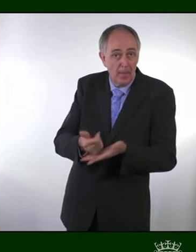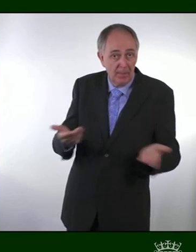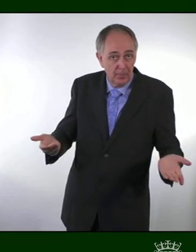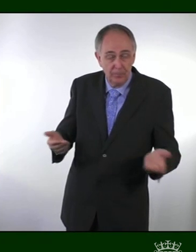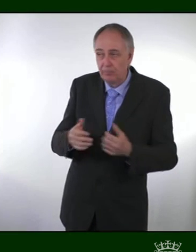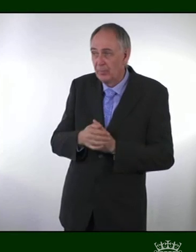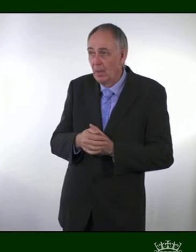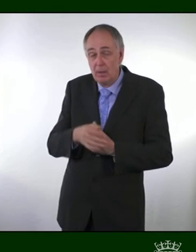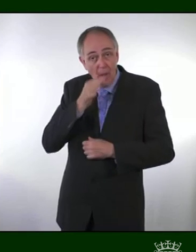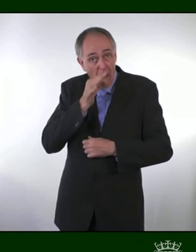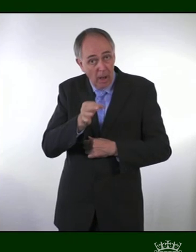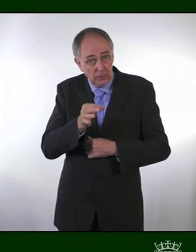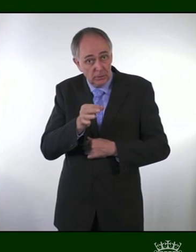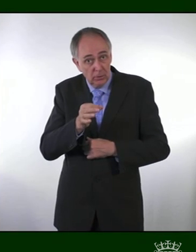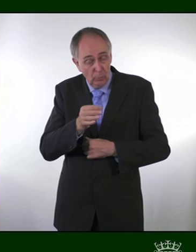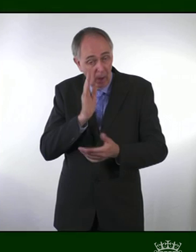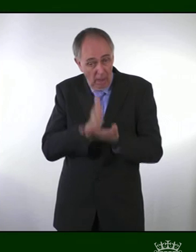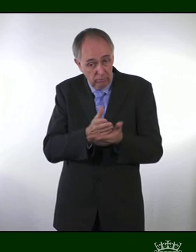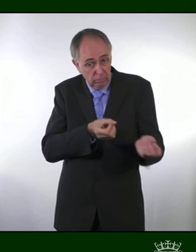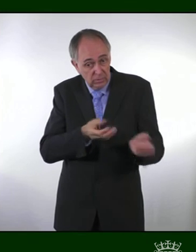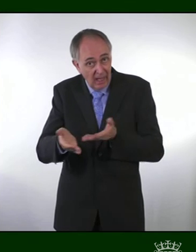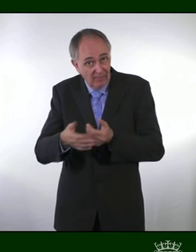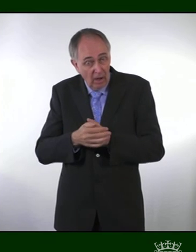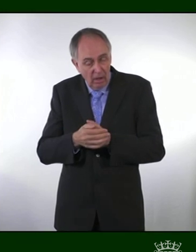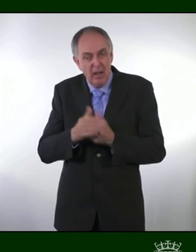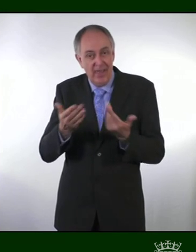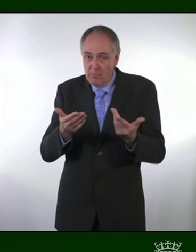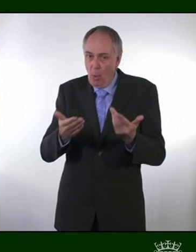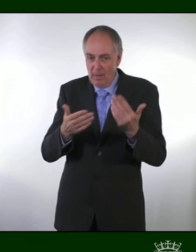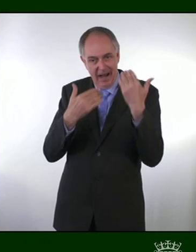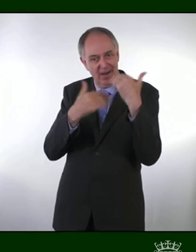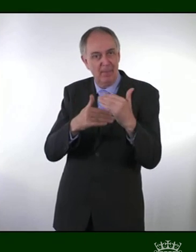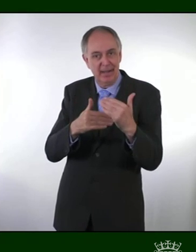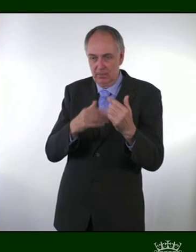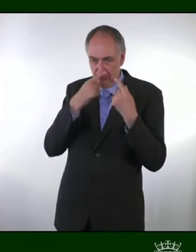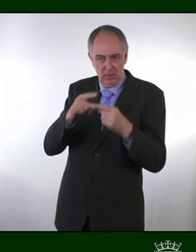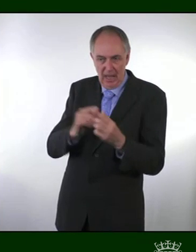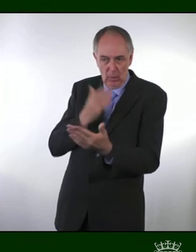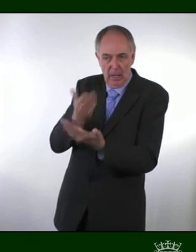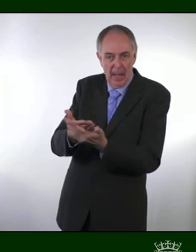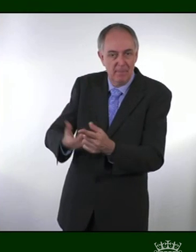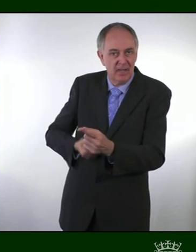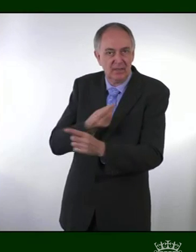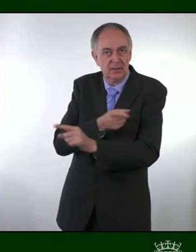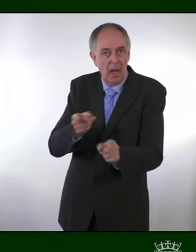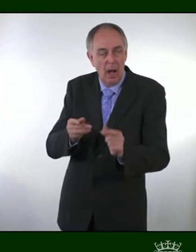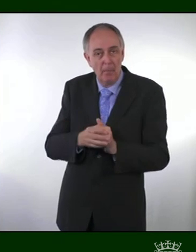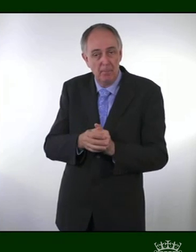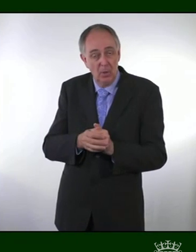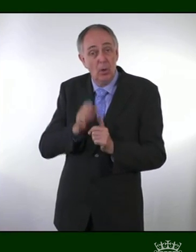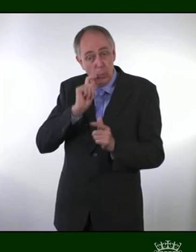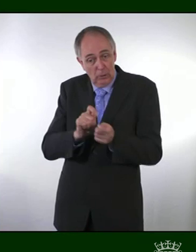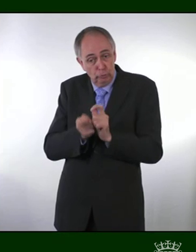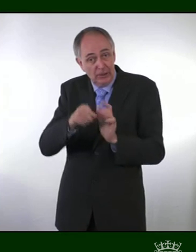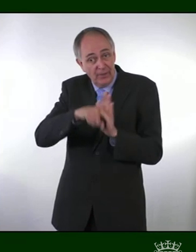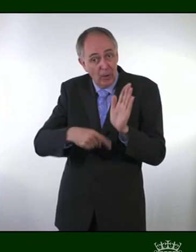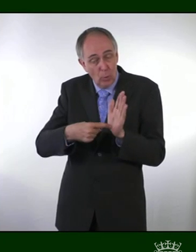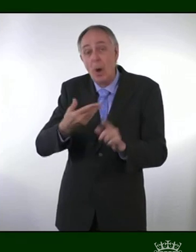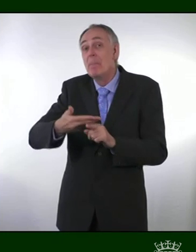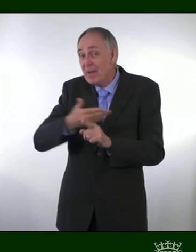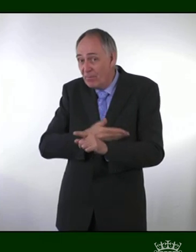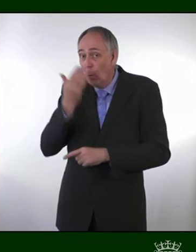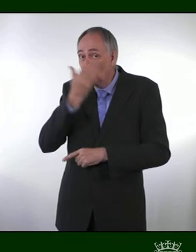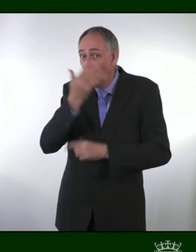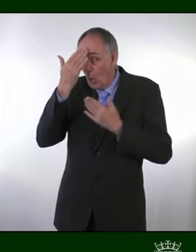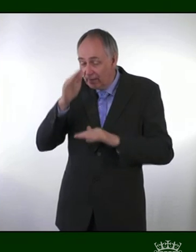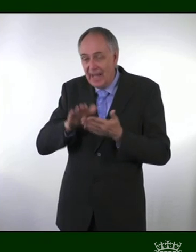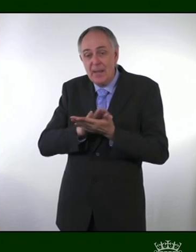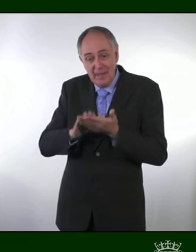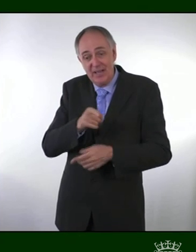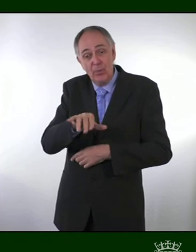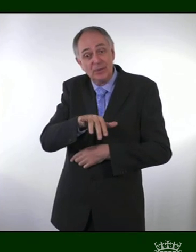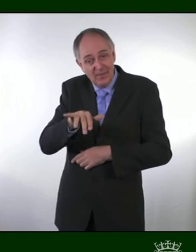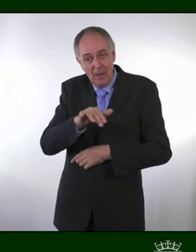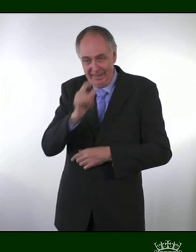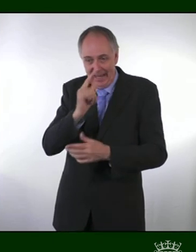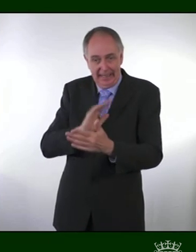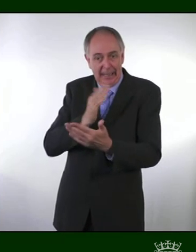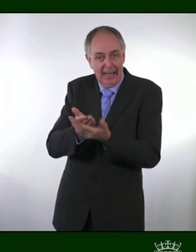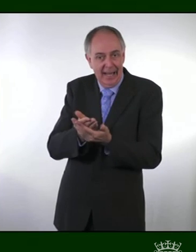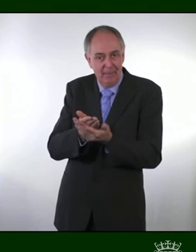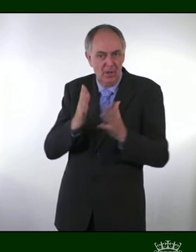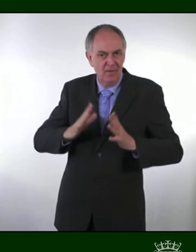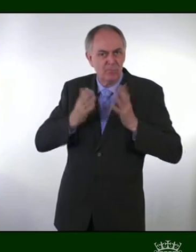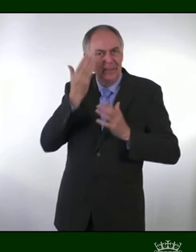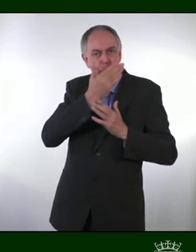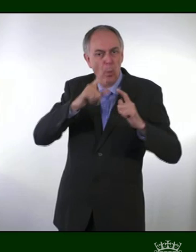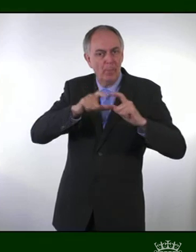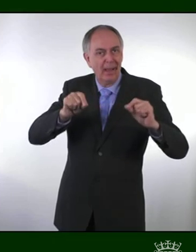Will he deliver help by suspending the “no recourse to public funds” restriction for the duration of this crisis, and do it before the school summer holidays, so that destitute families can at least claim the free school meal vouchers he announced yesterday?